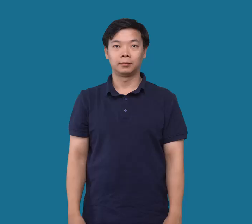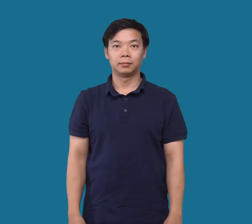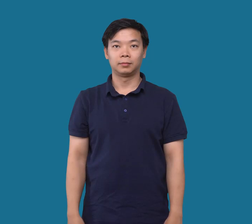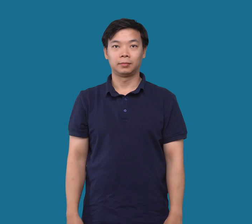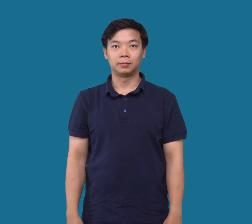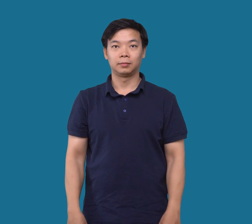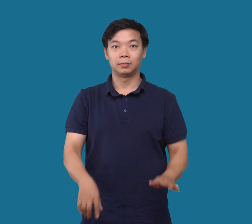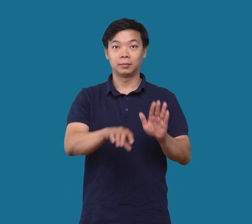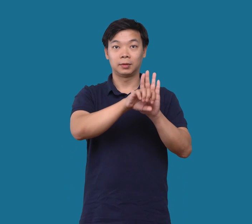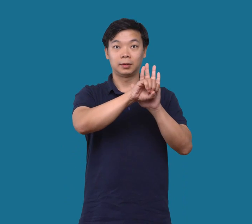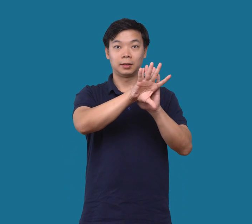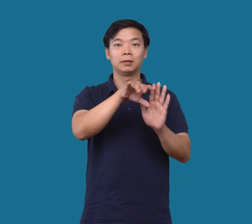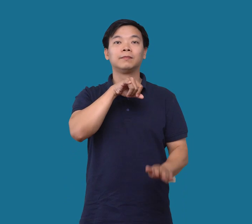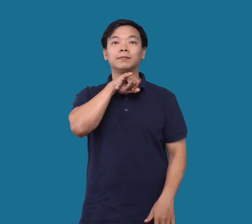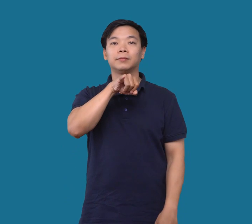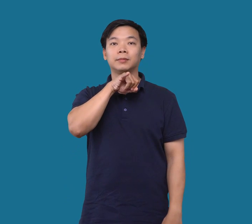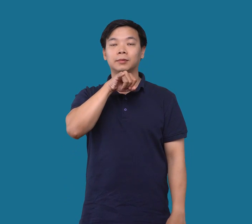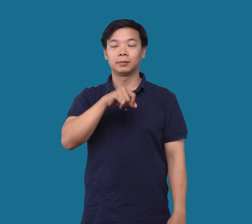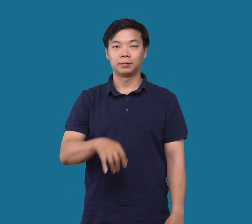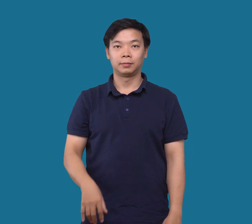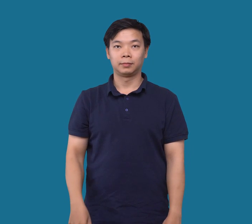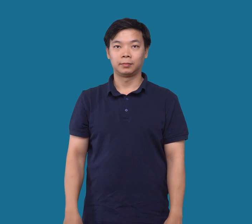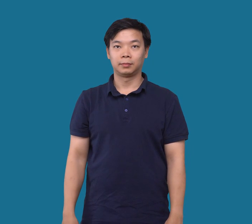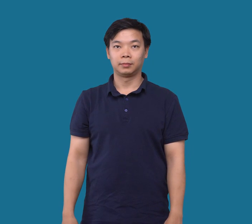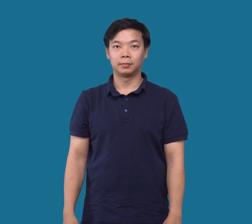đèn vàng